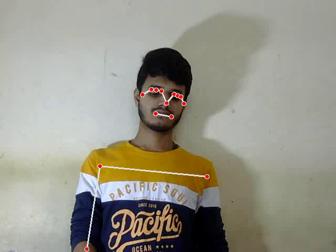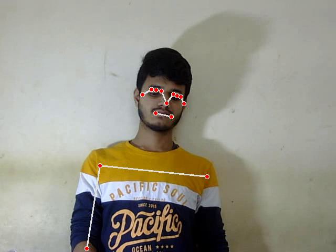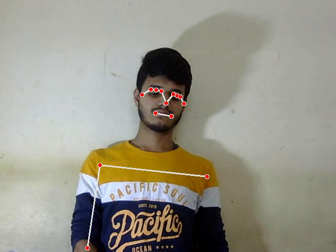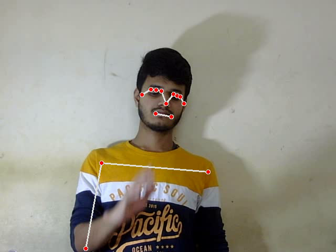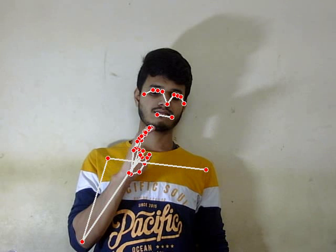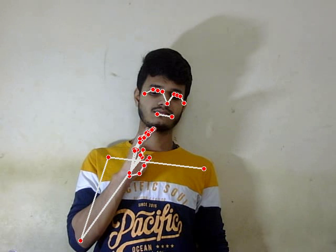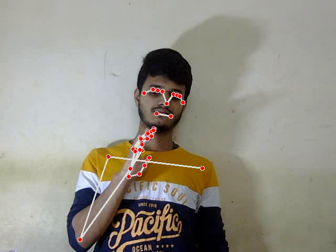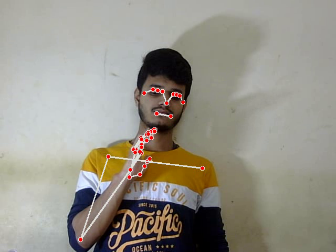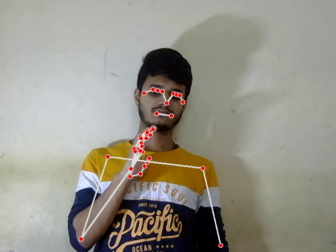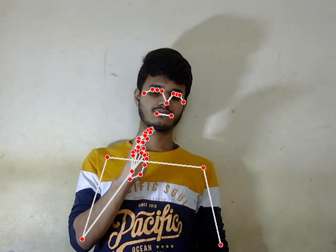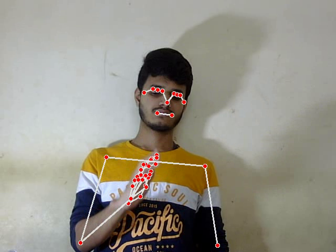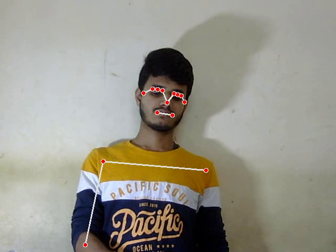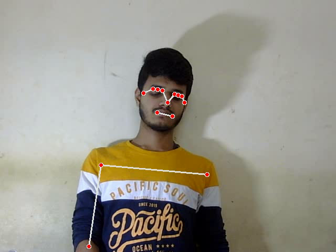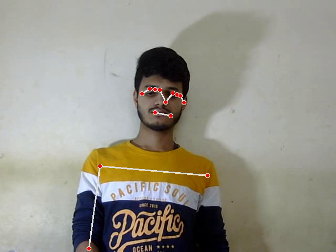fine